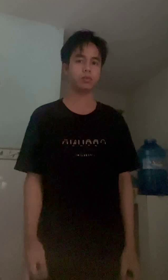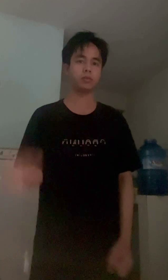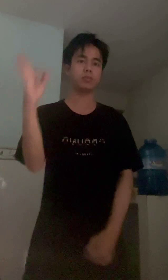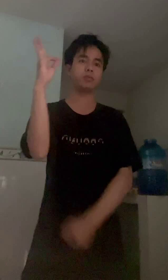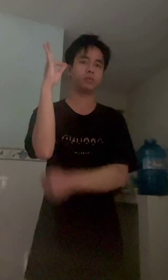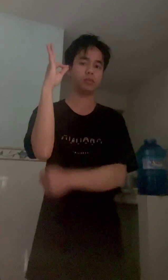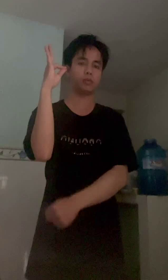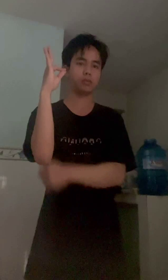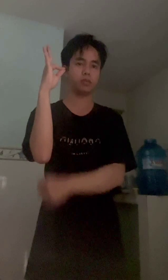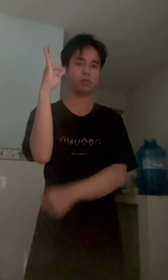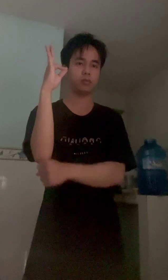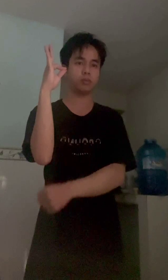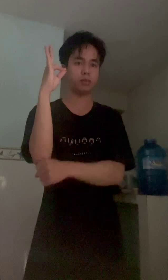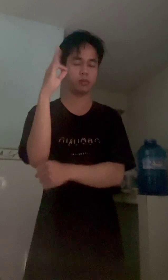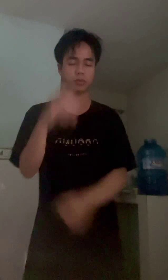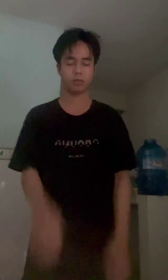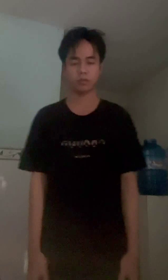buoi trua